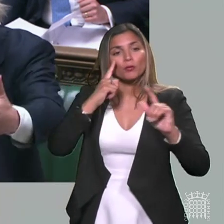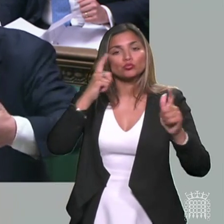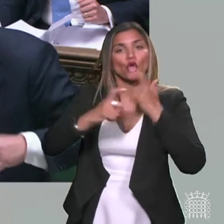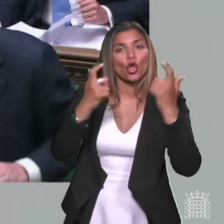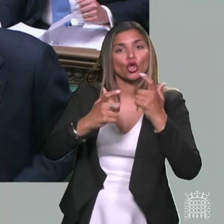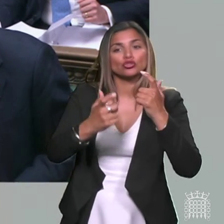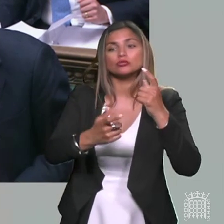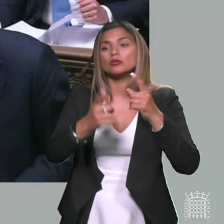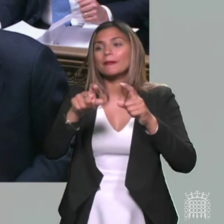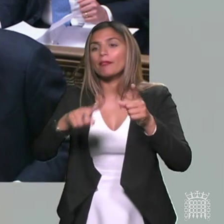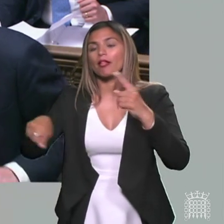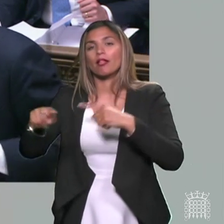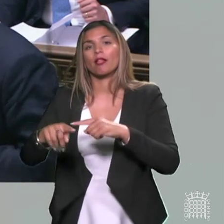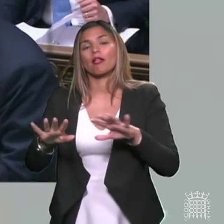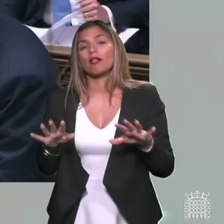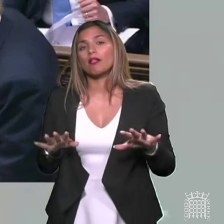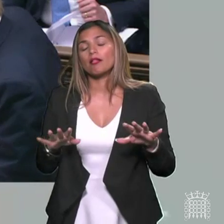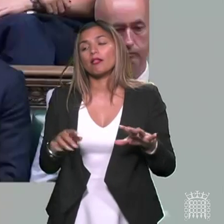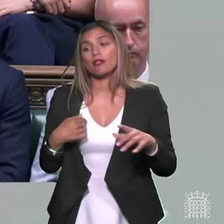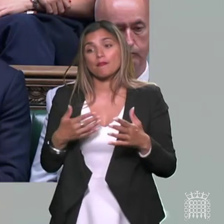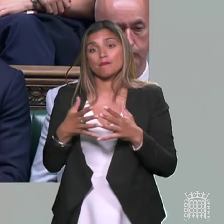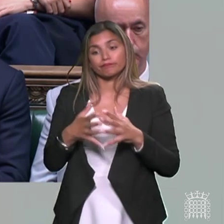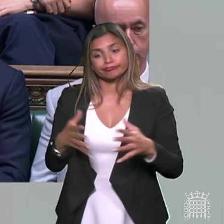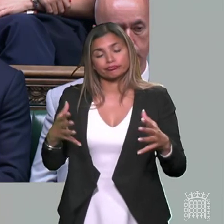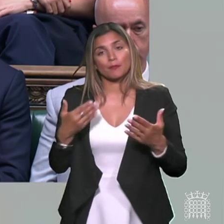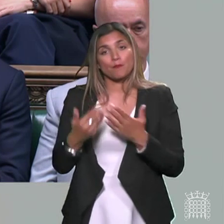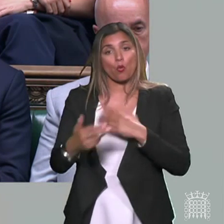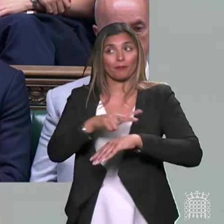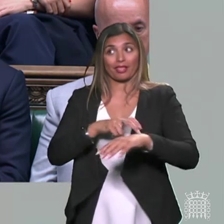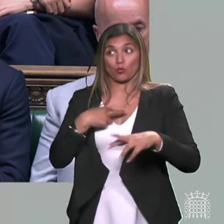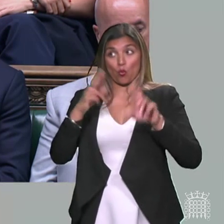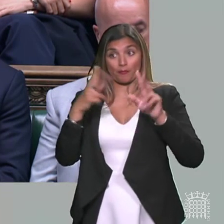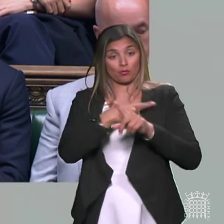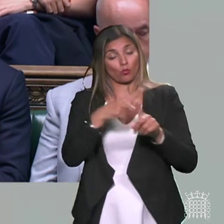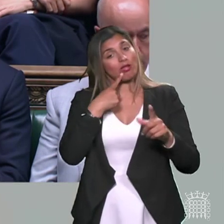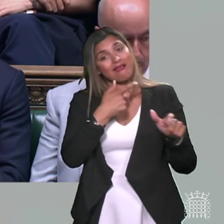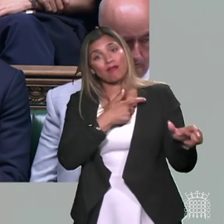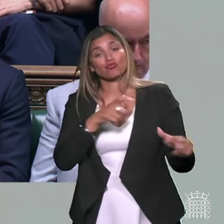That is why we have made the massive investments we have, and I hope that those investments will continue.